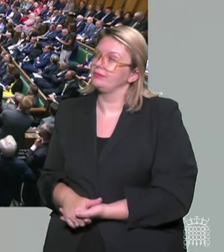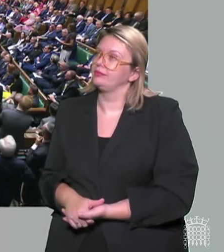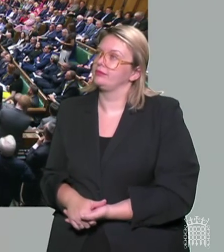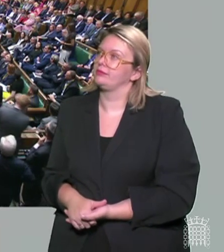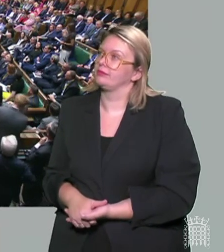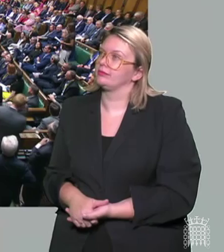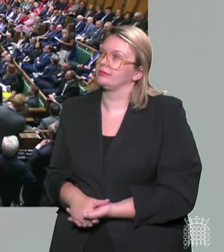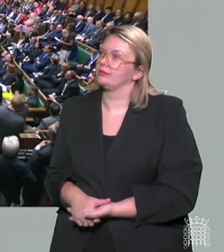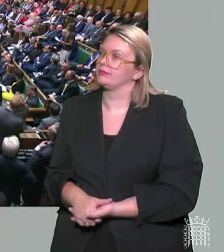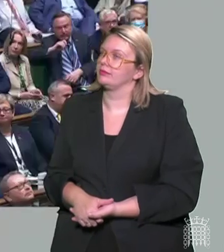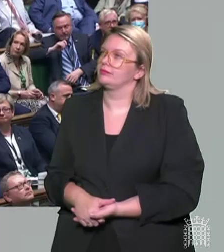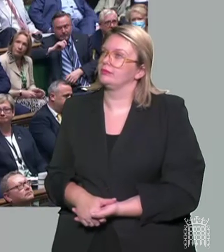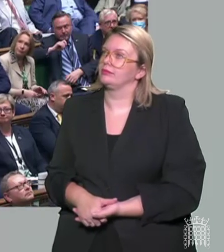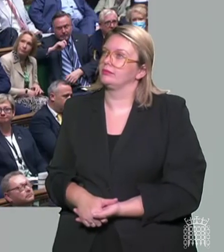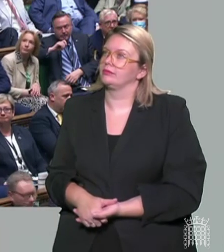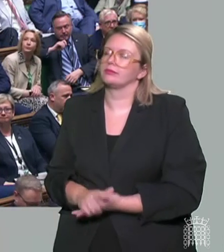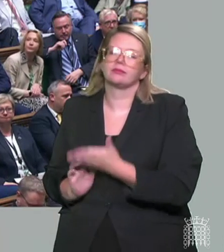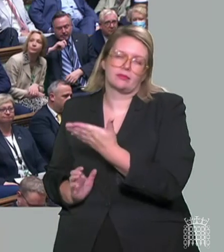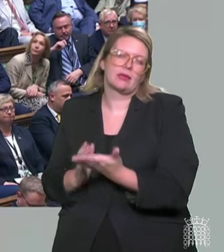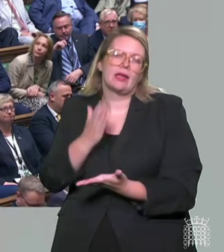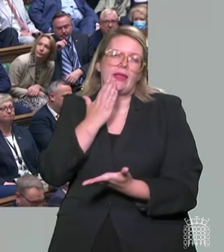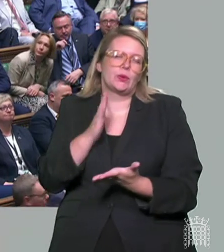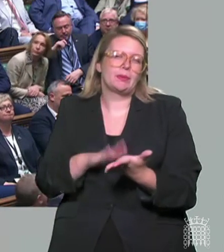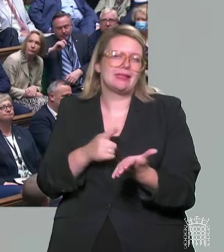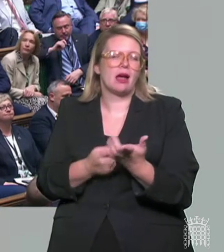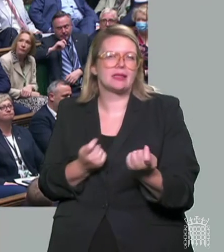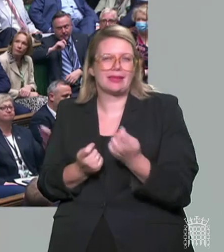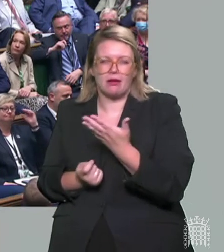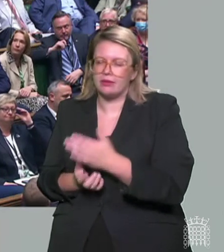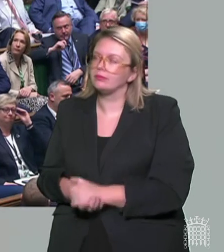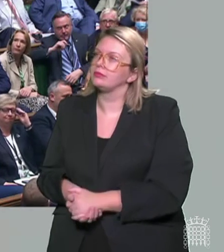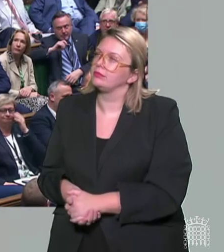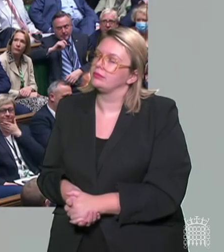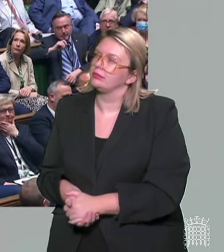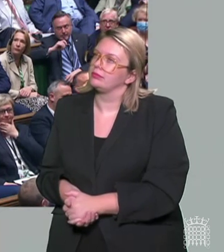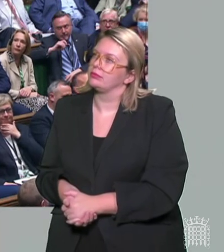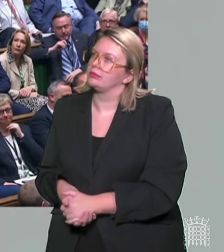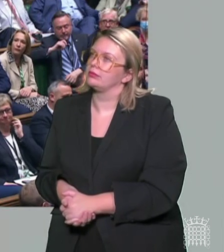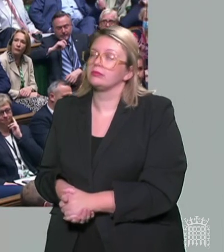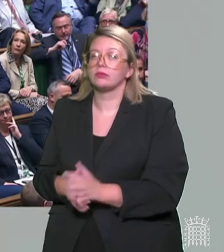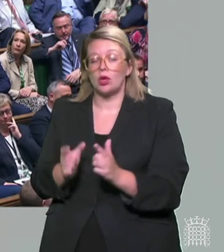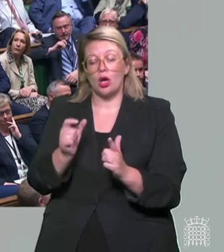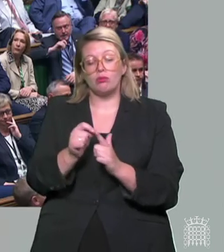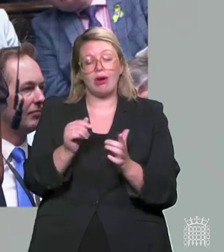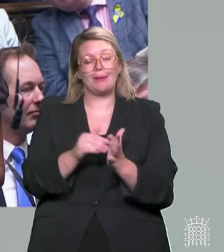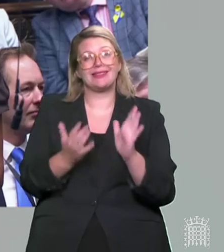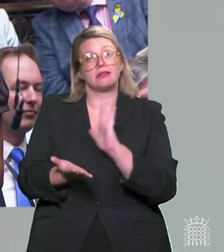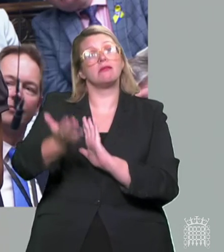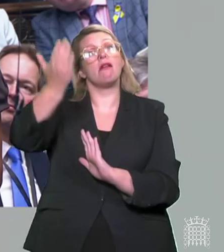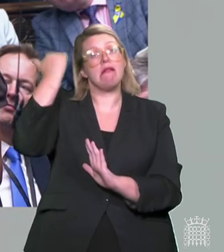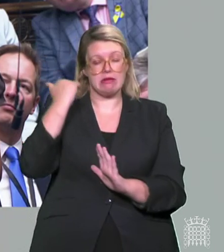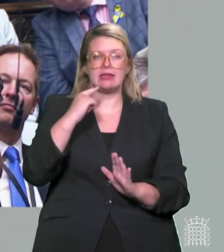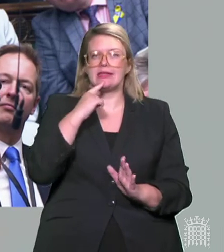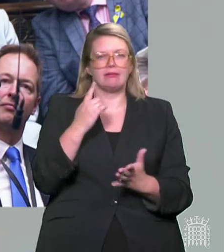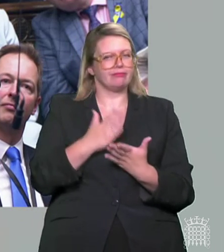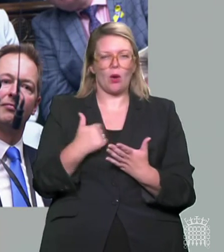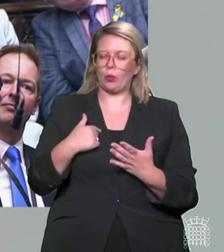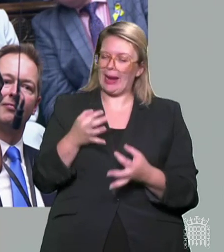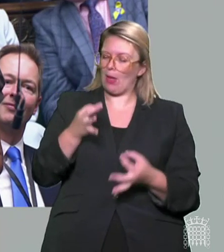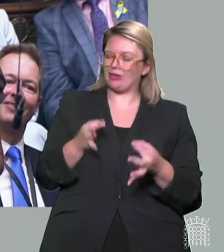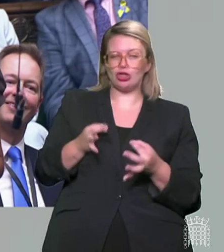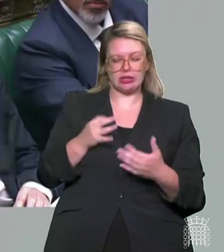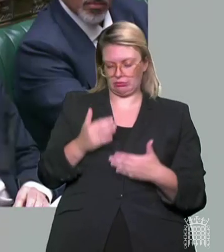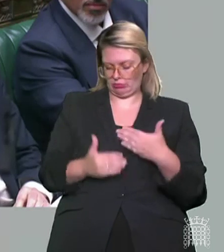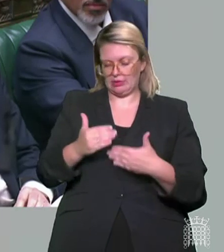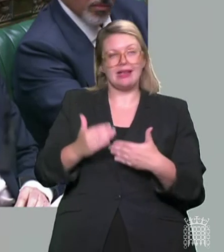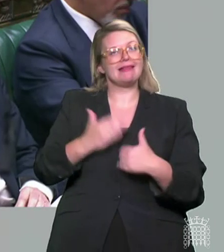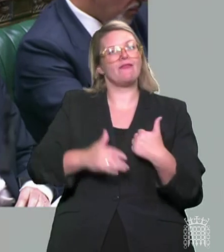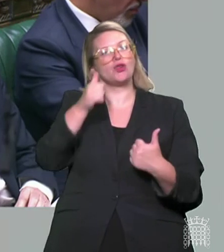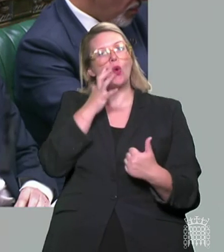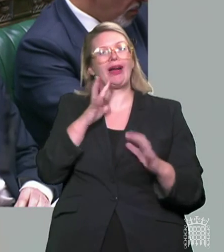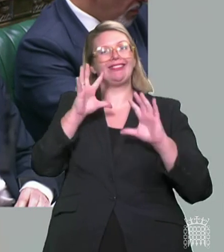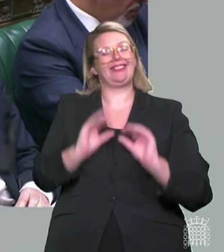Munira Wilson9. The Prime Minister once wrote:“It is a wonderful and necessary fact of political biology that we never know when our time is up.